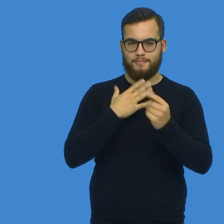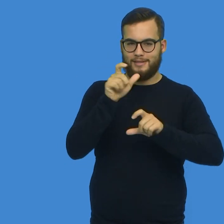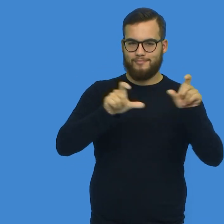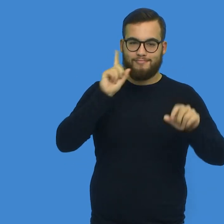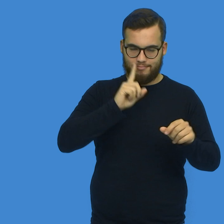persona